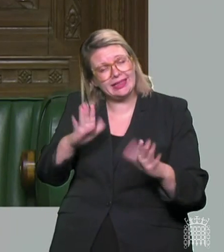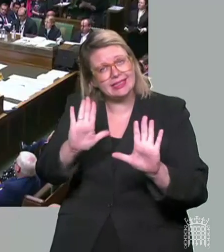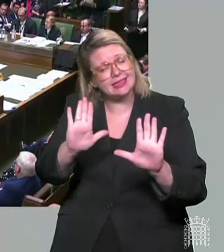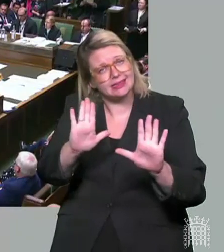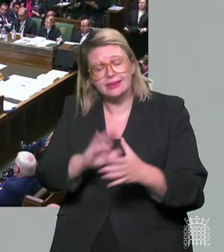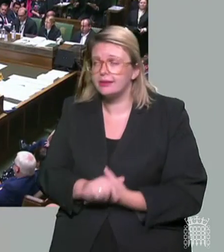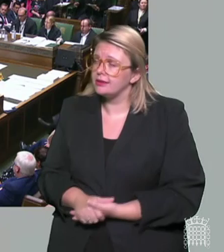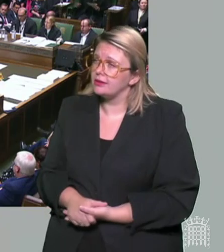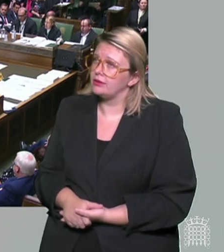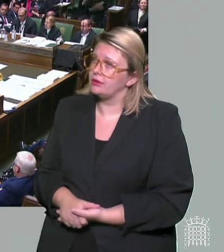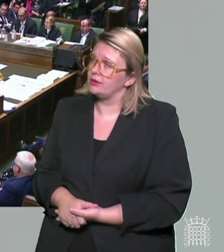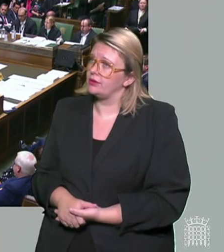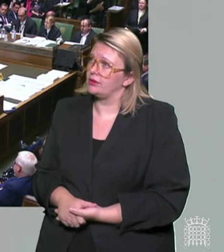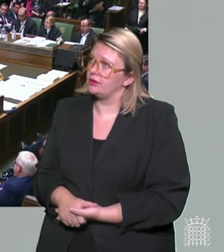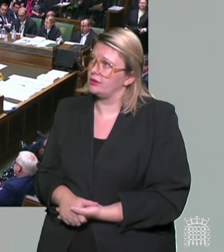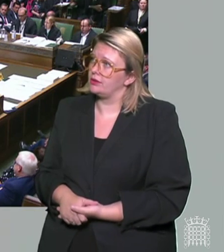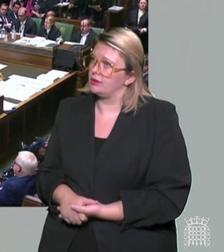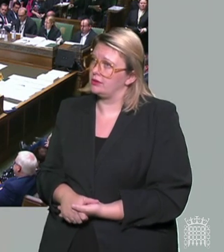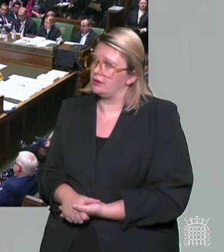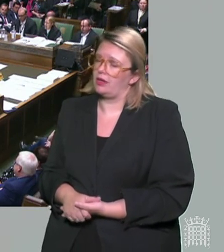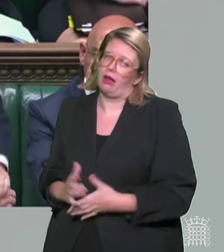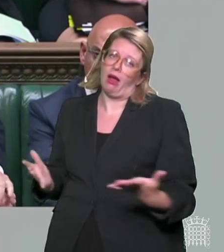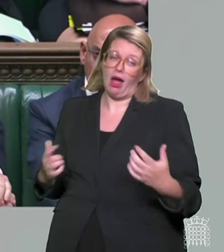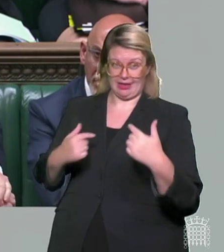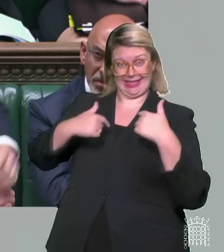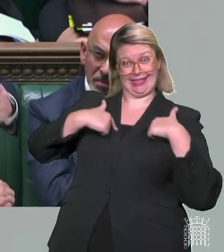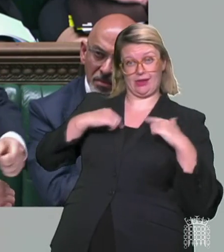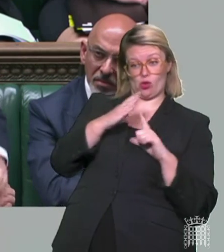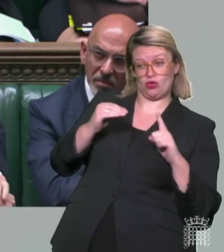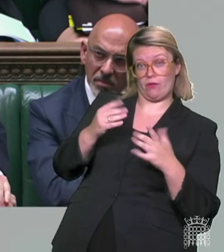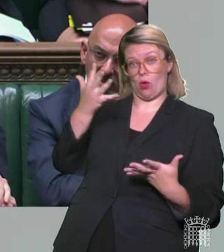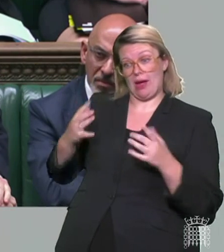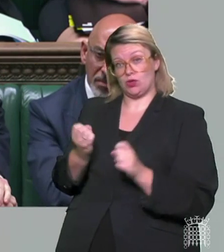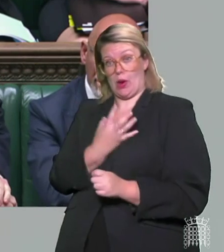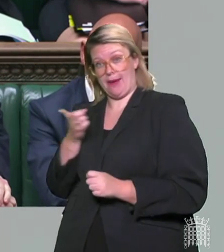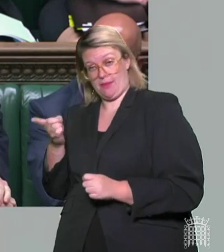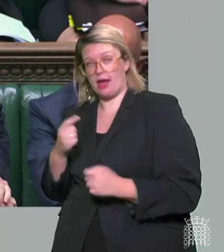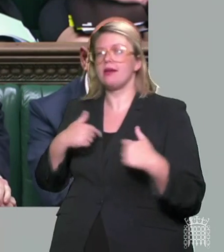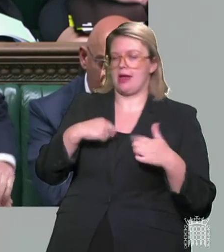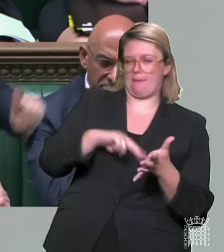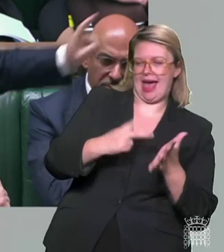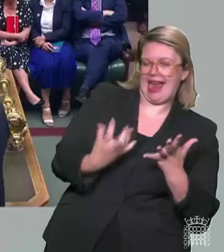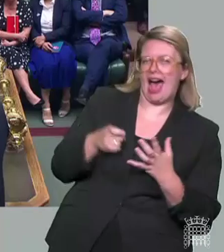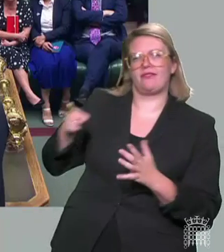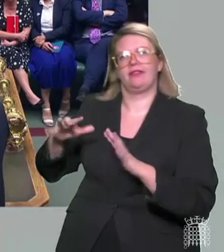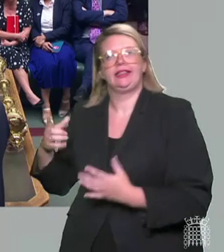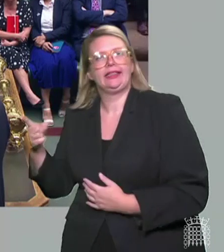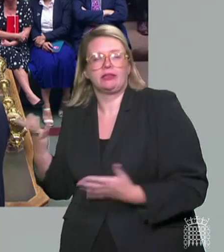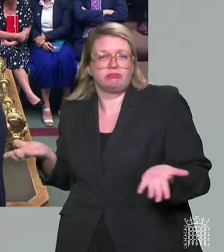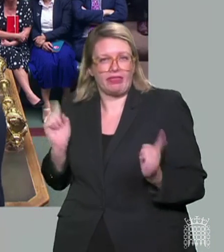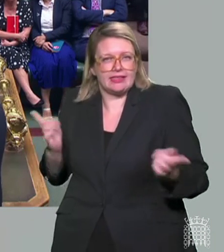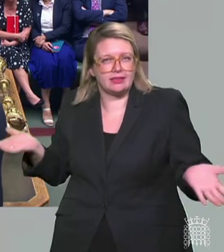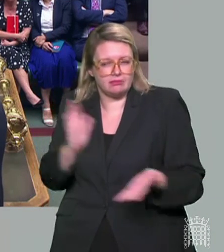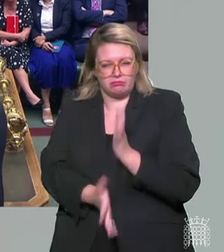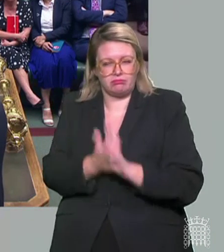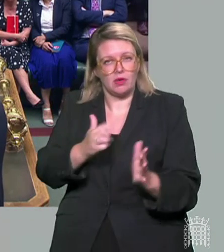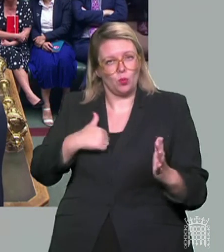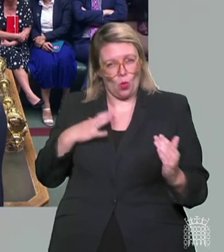The difference between this Government and that Opposition is that we have a plan and they do not, and we are getting on with it.